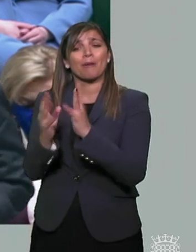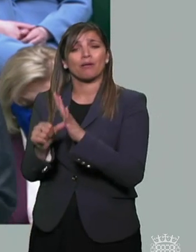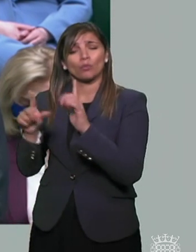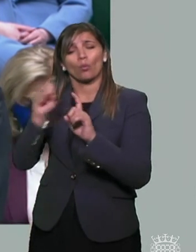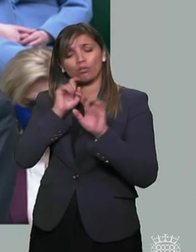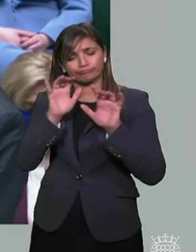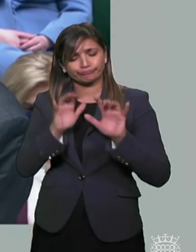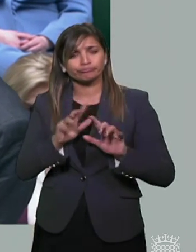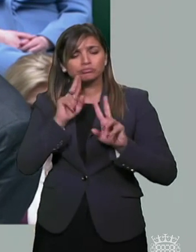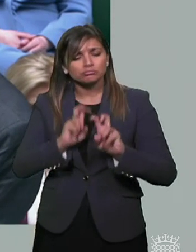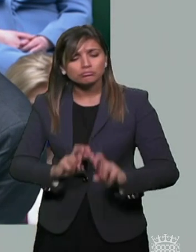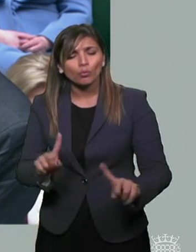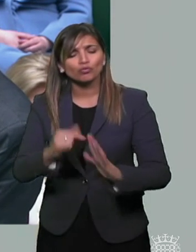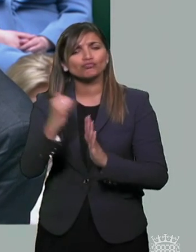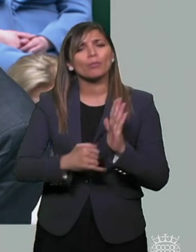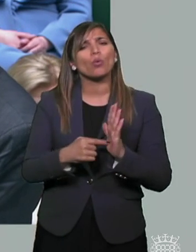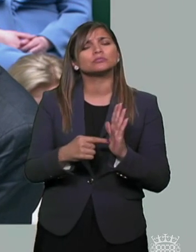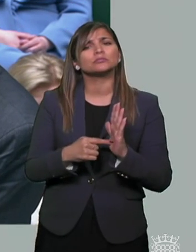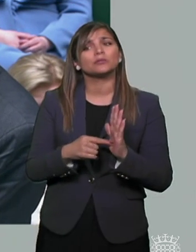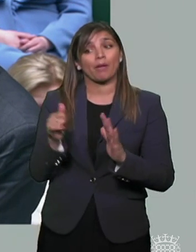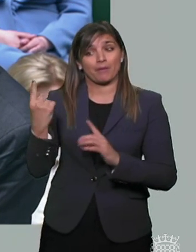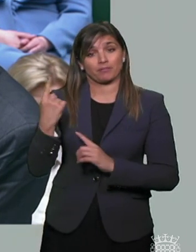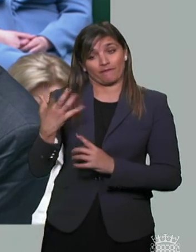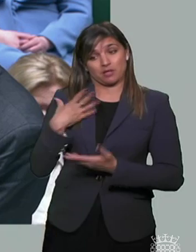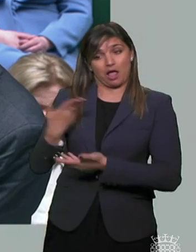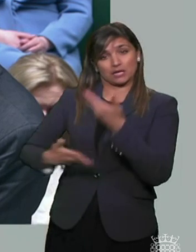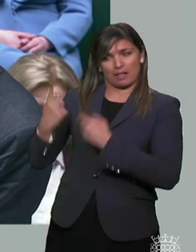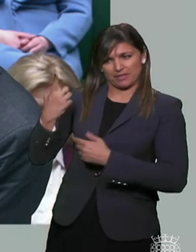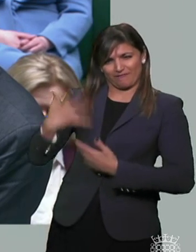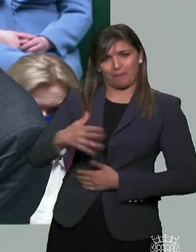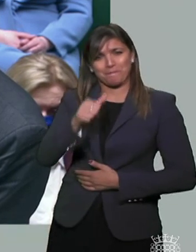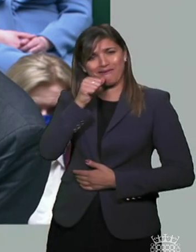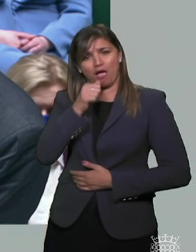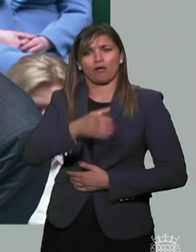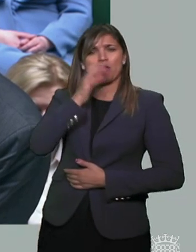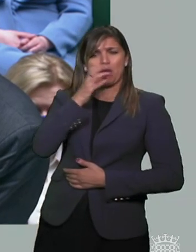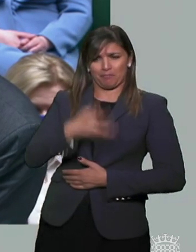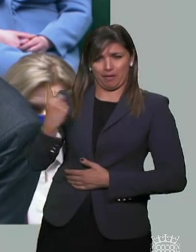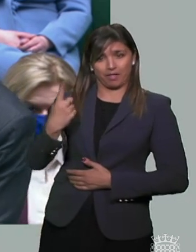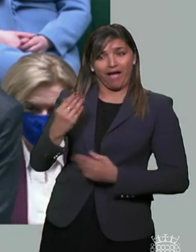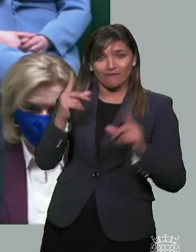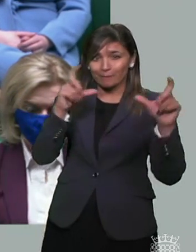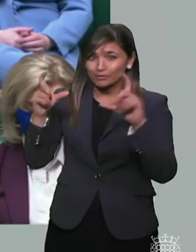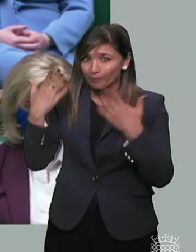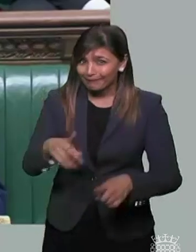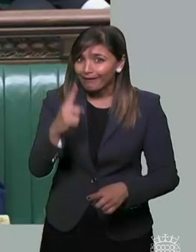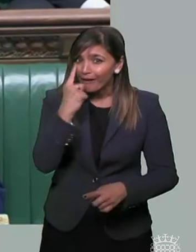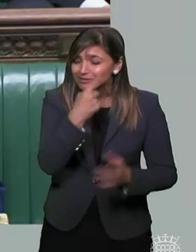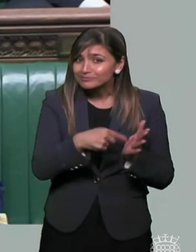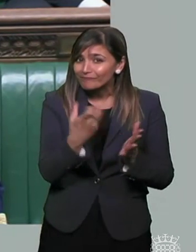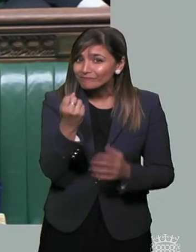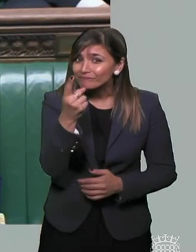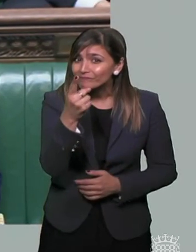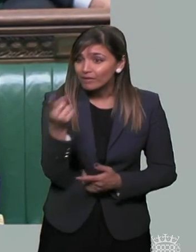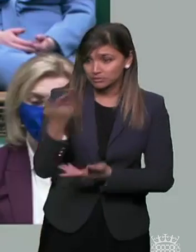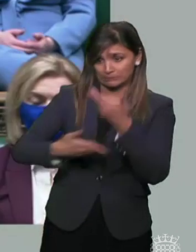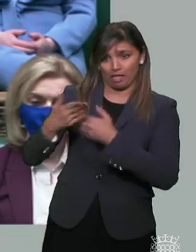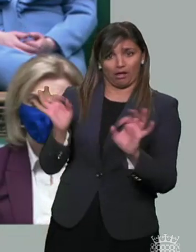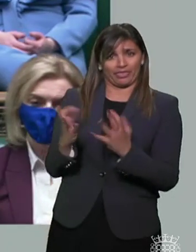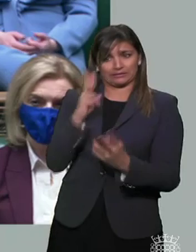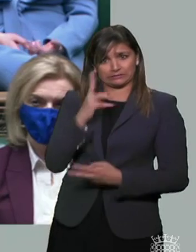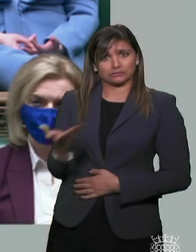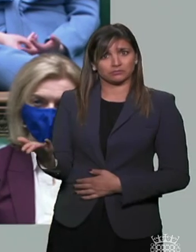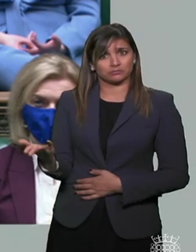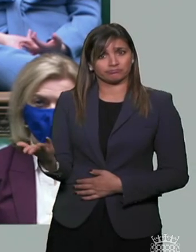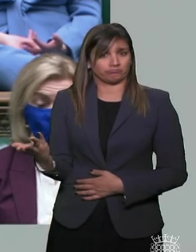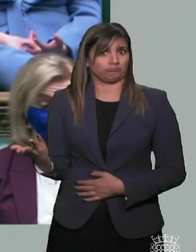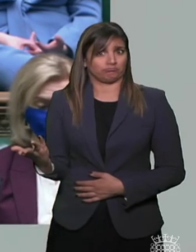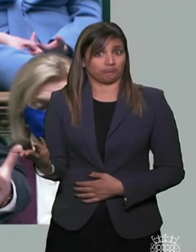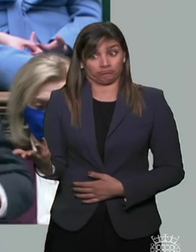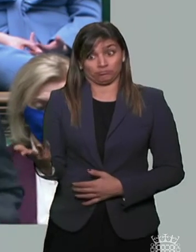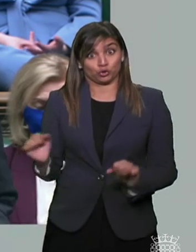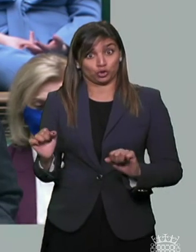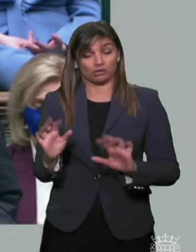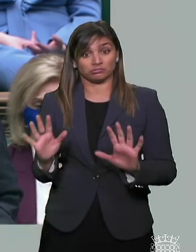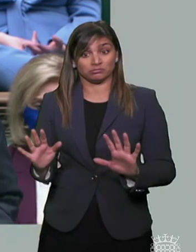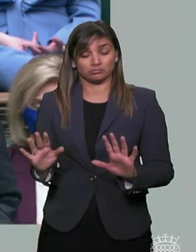The right honourable and learned Gentleman might explain why there are pictures of him quaffing beer—we have not heard him do so.